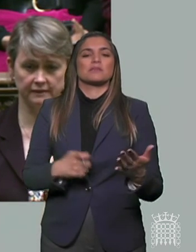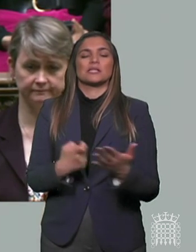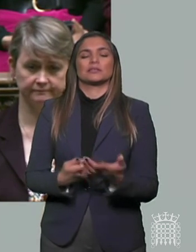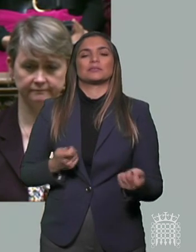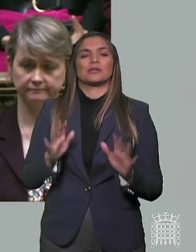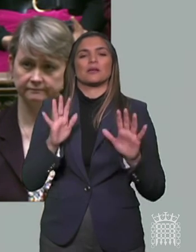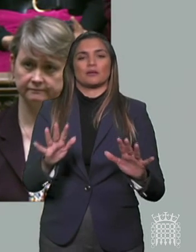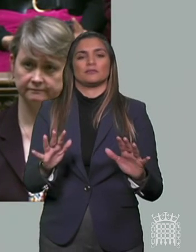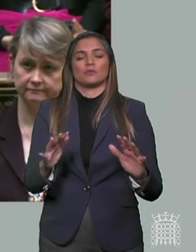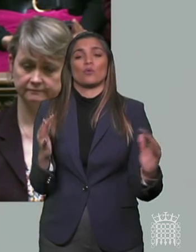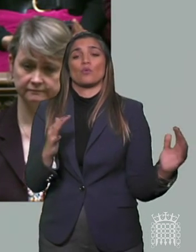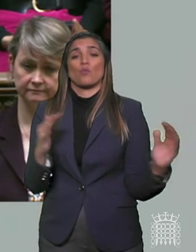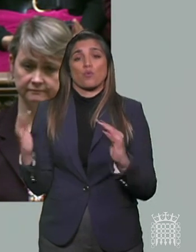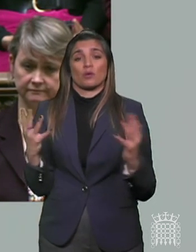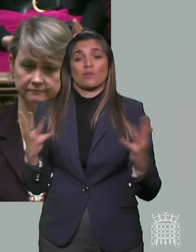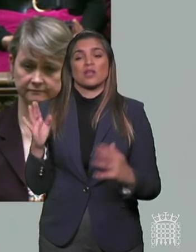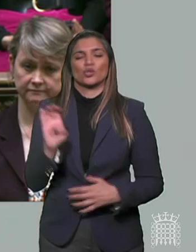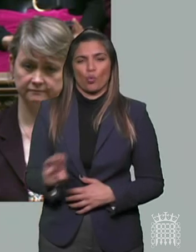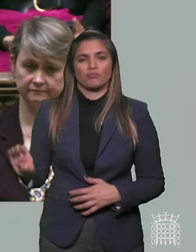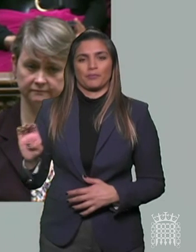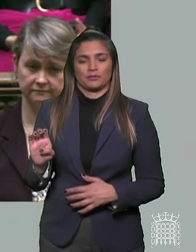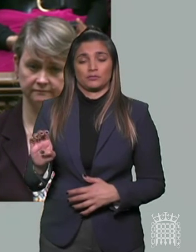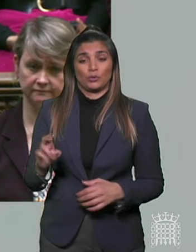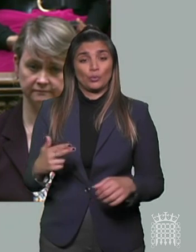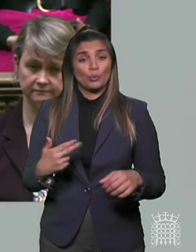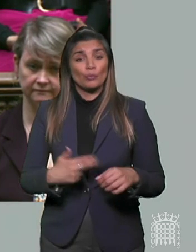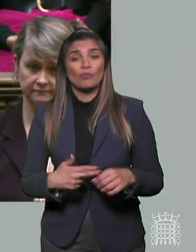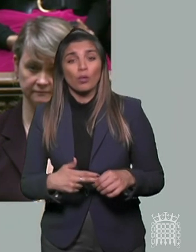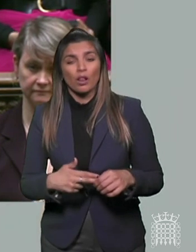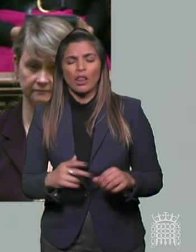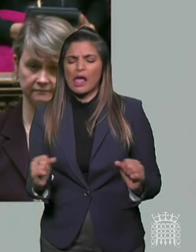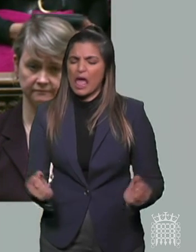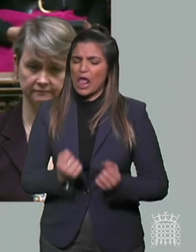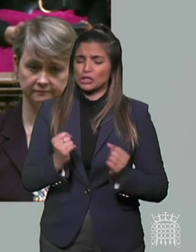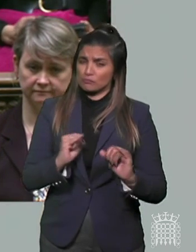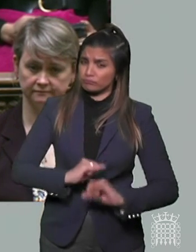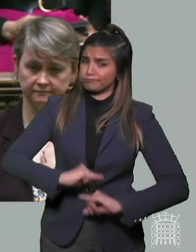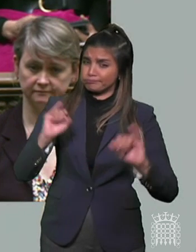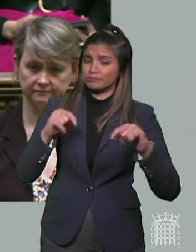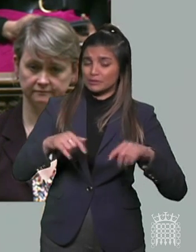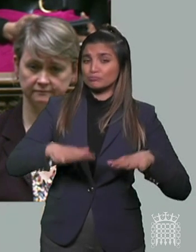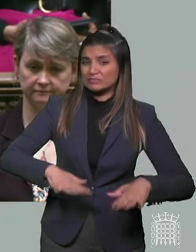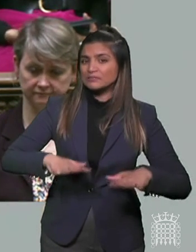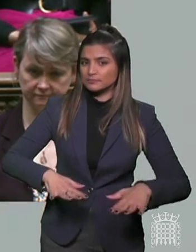There is a war in Europe. There is a fuel energy crisis in Britain.